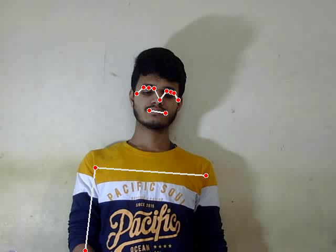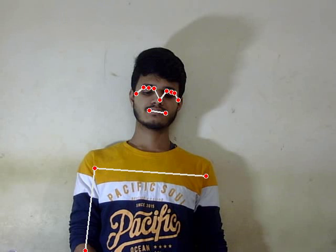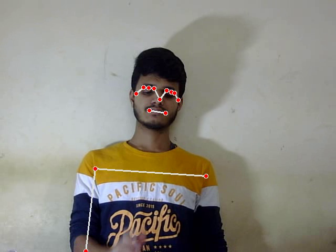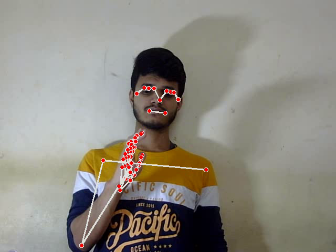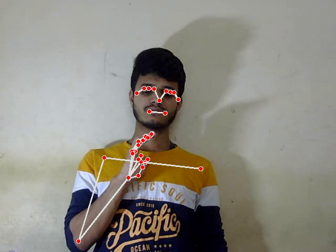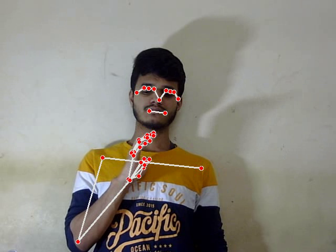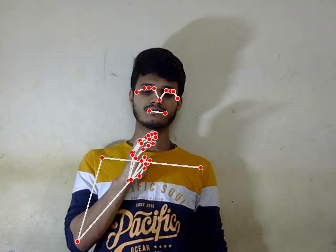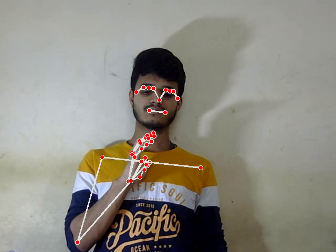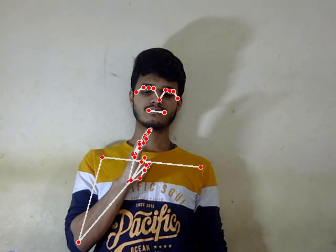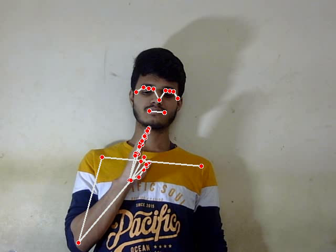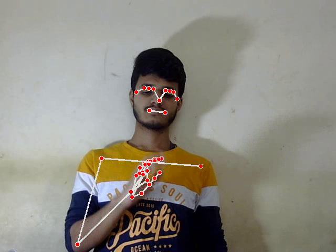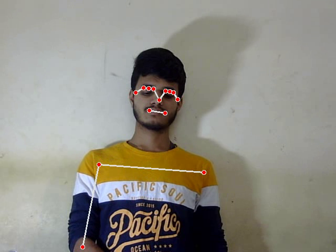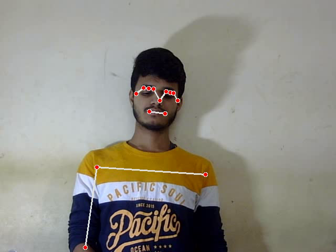fine